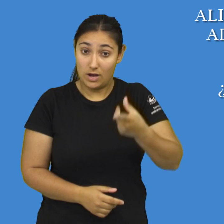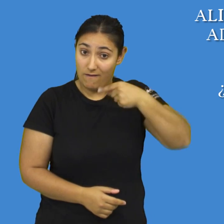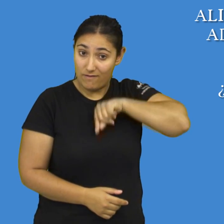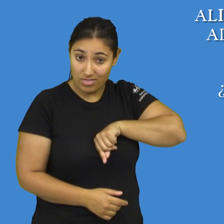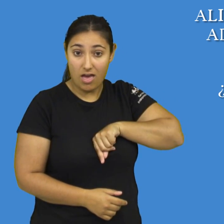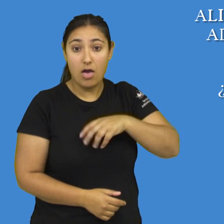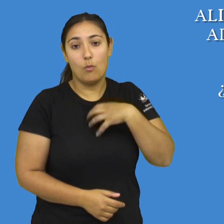sentir